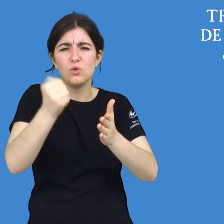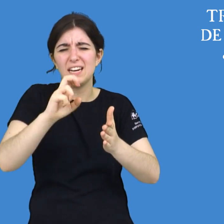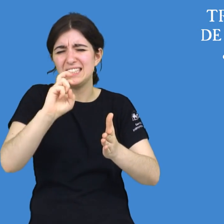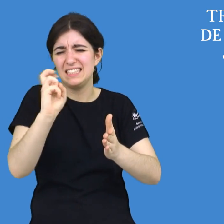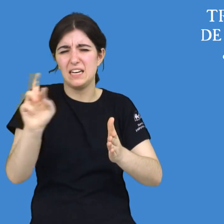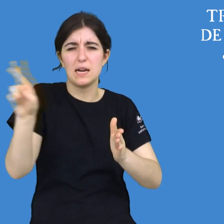etc